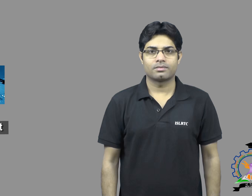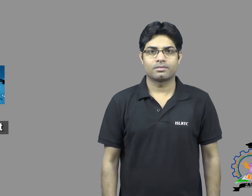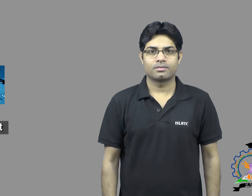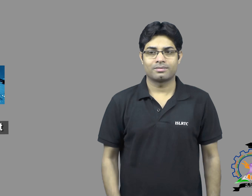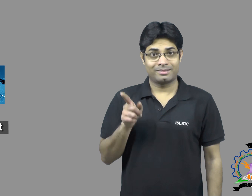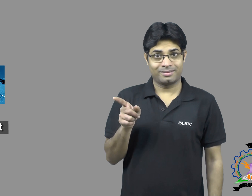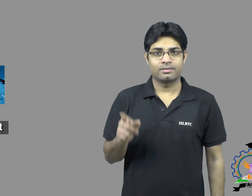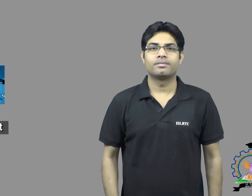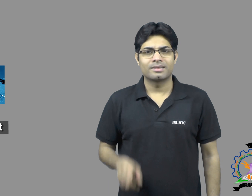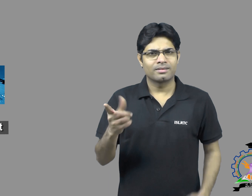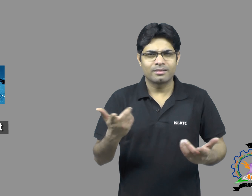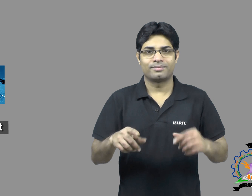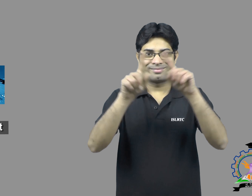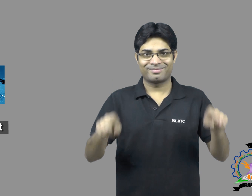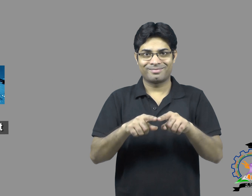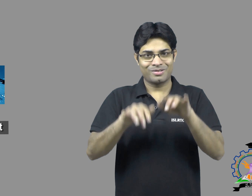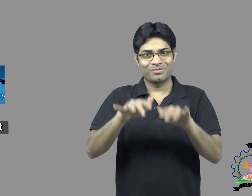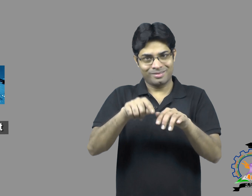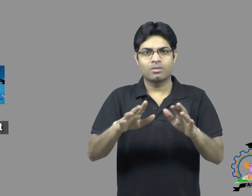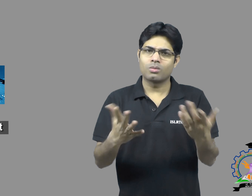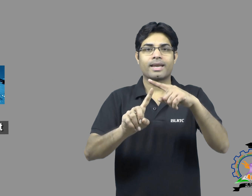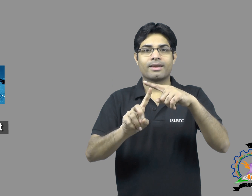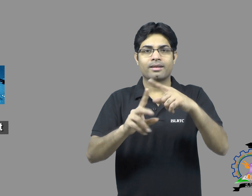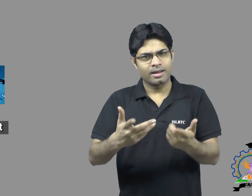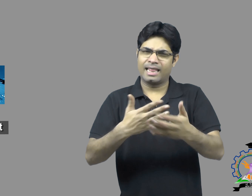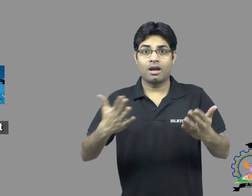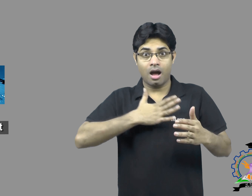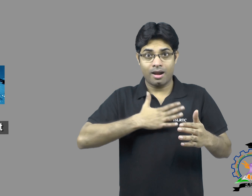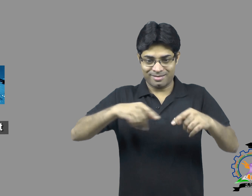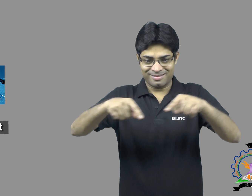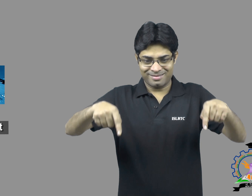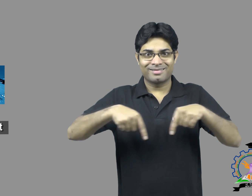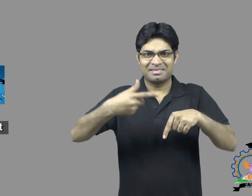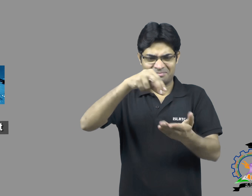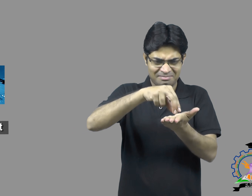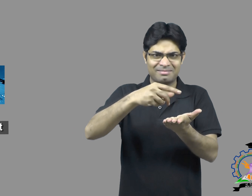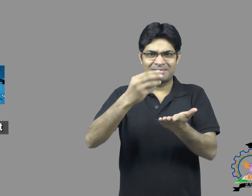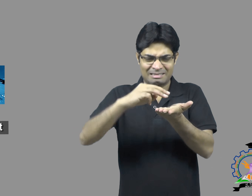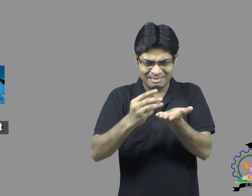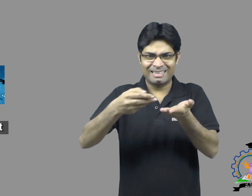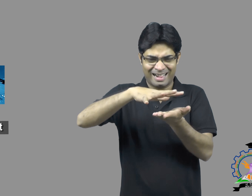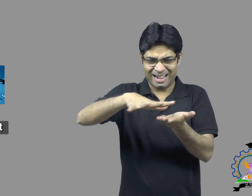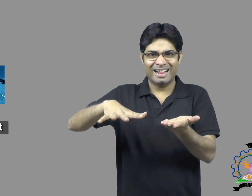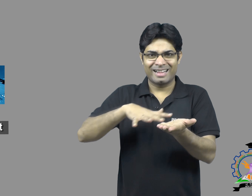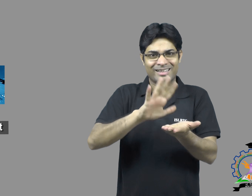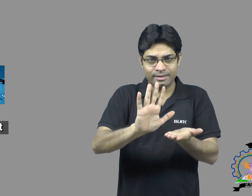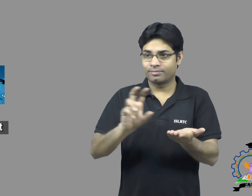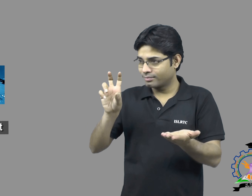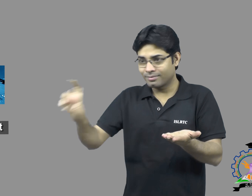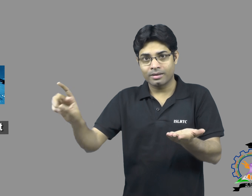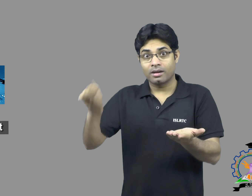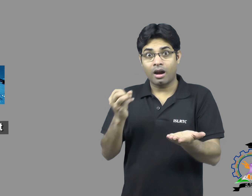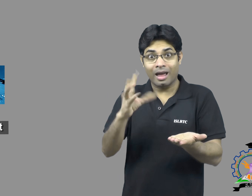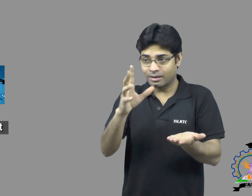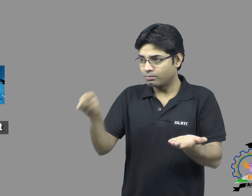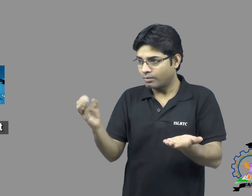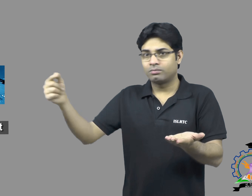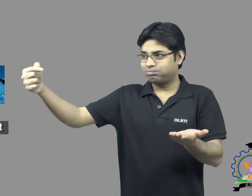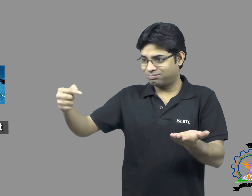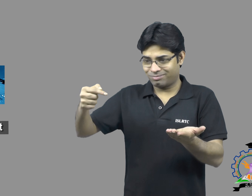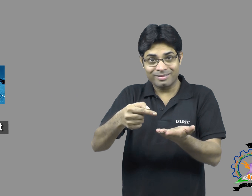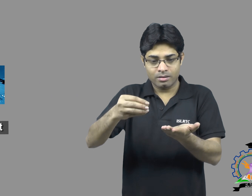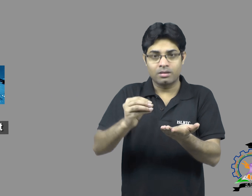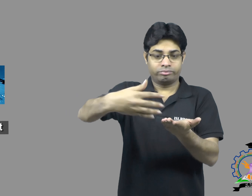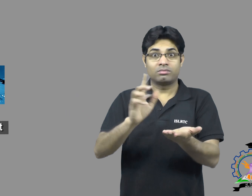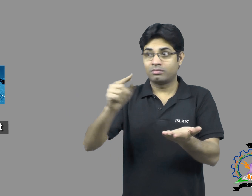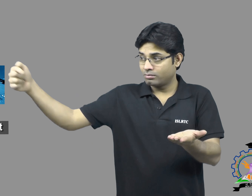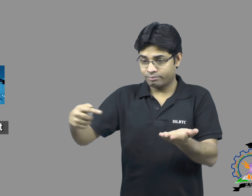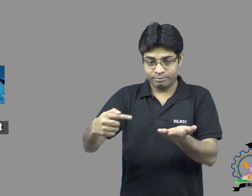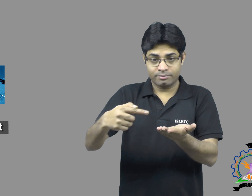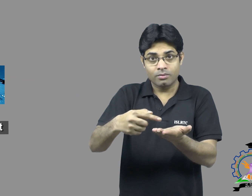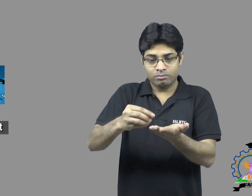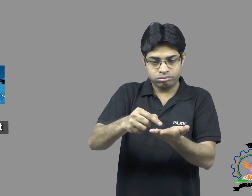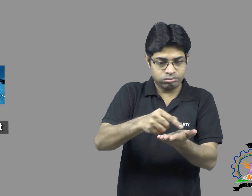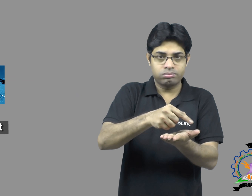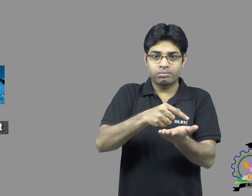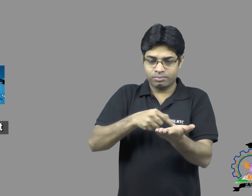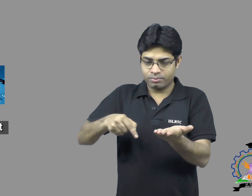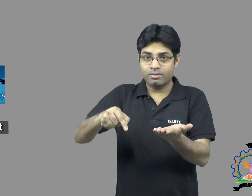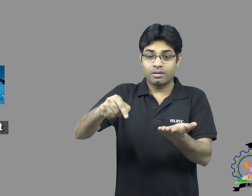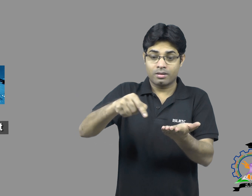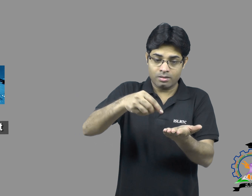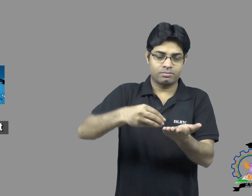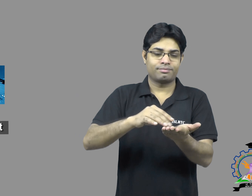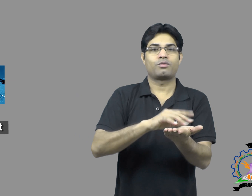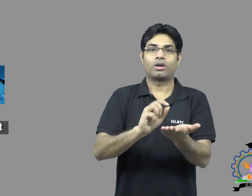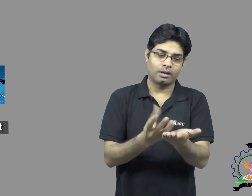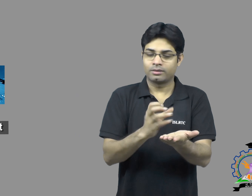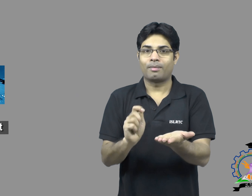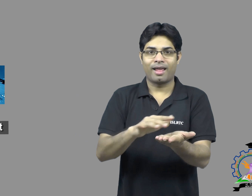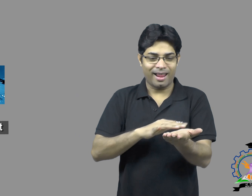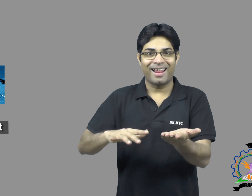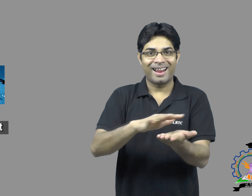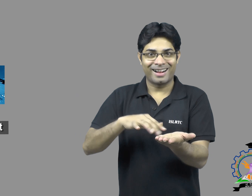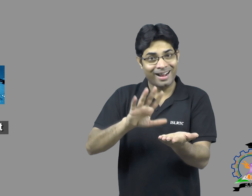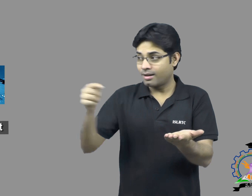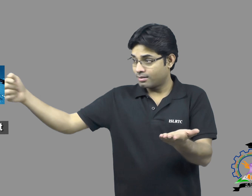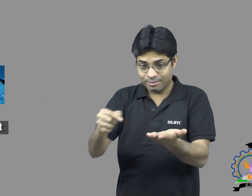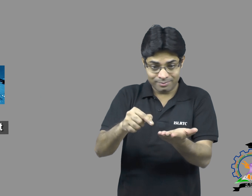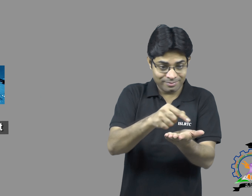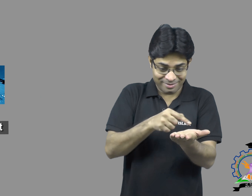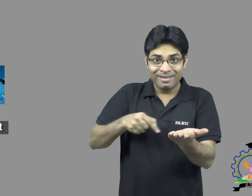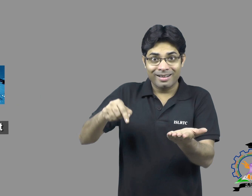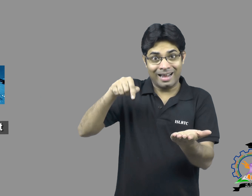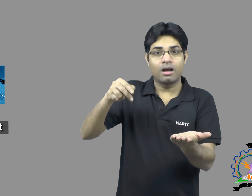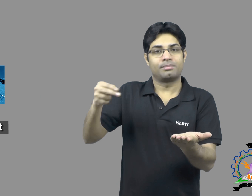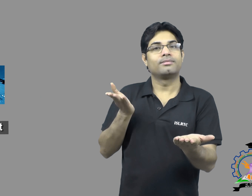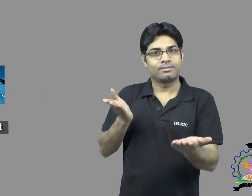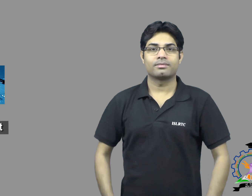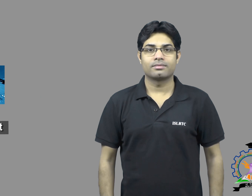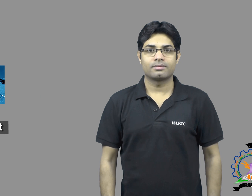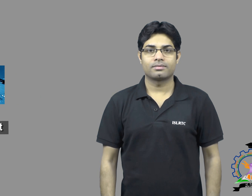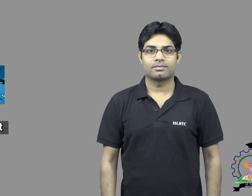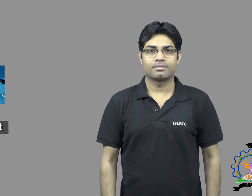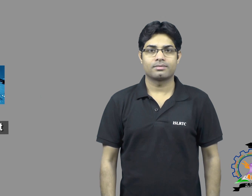Electric Circuit